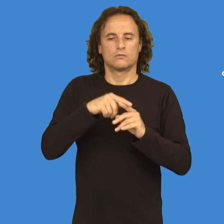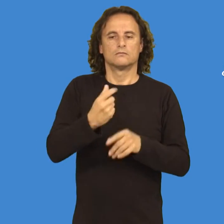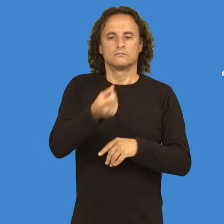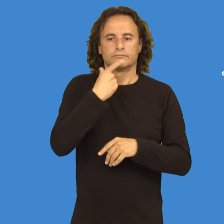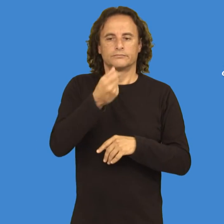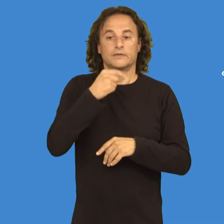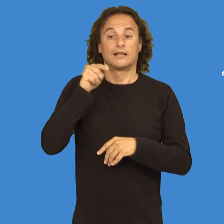droga